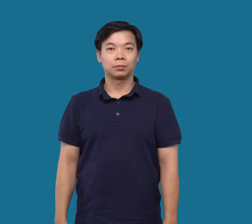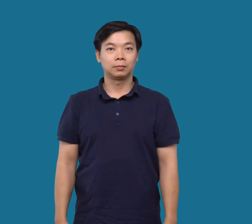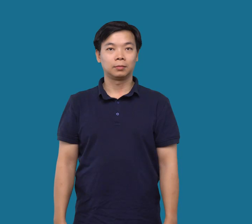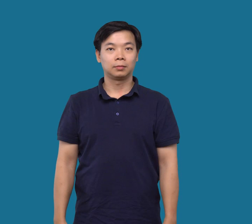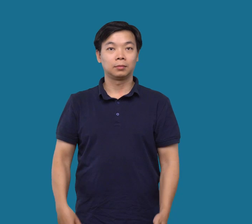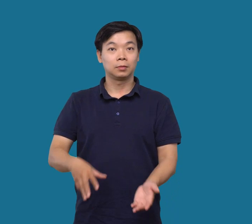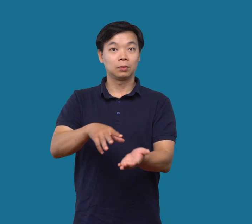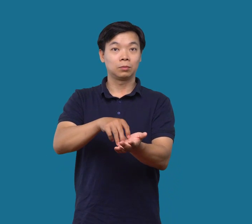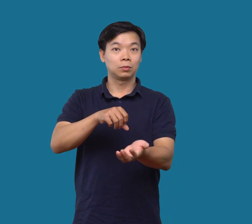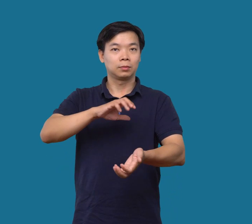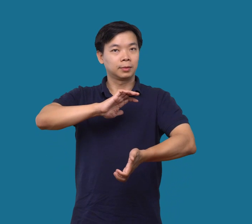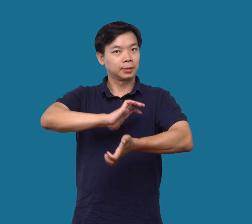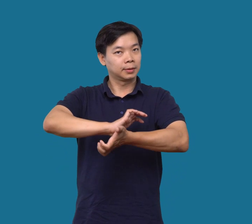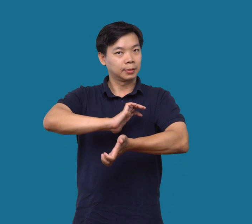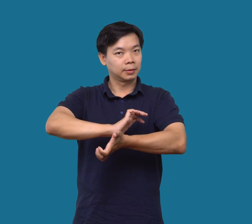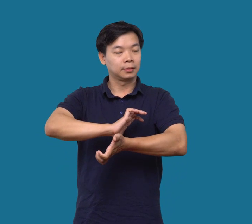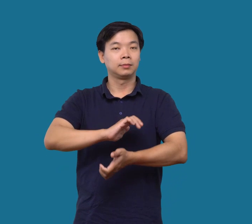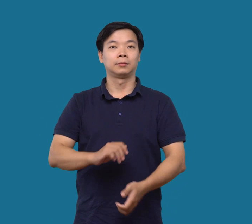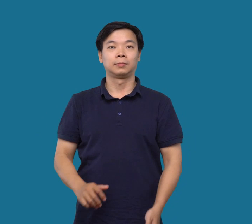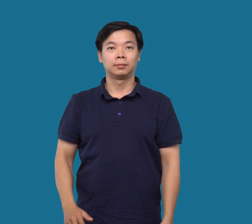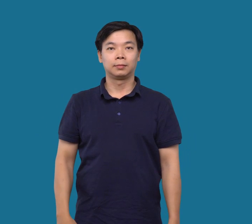môn Địa lý